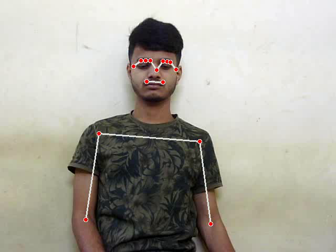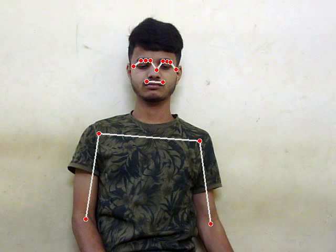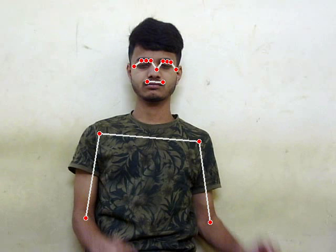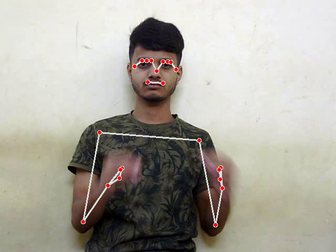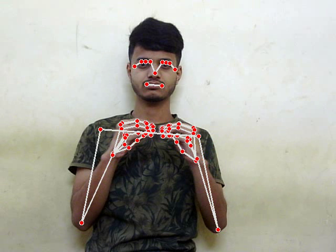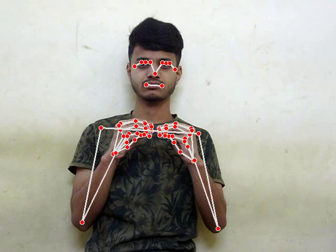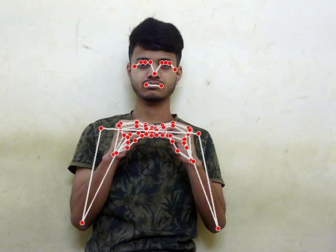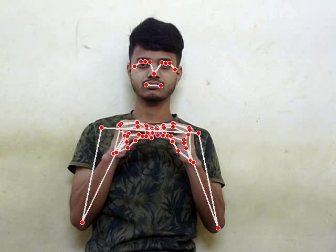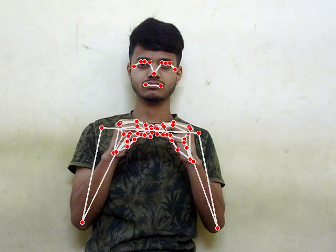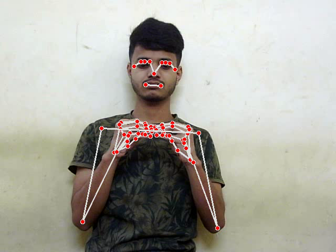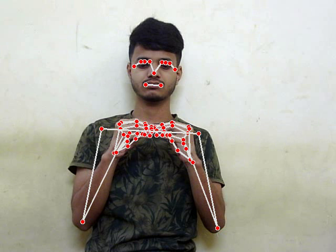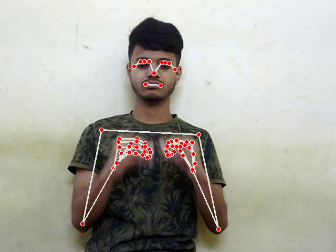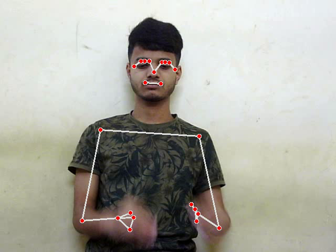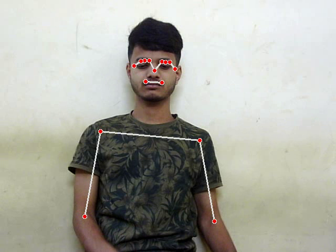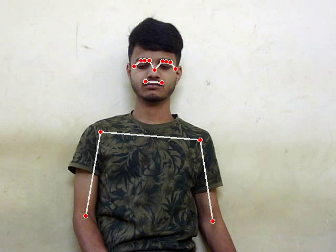more